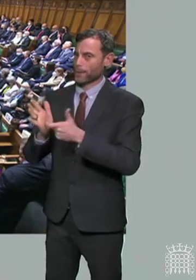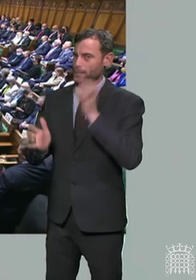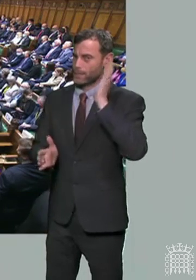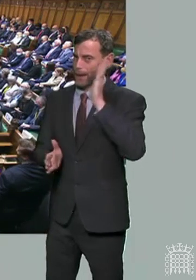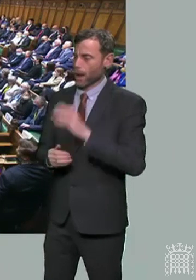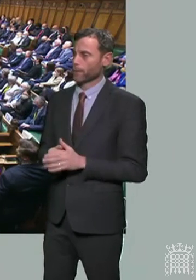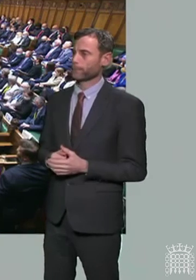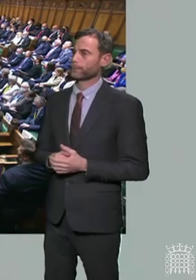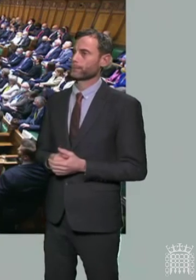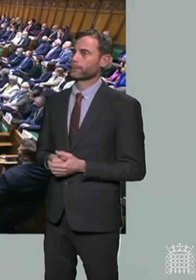No.